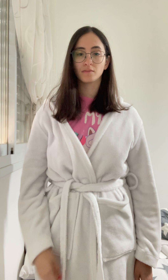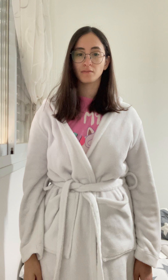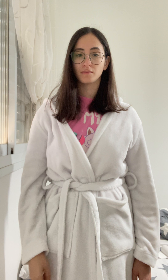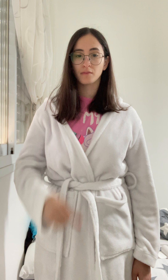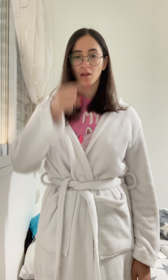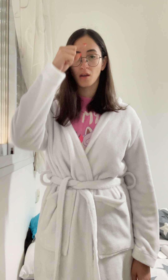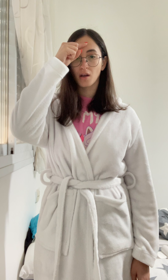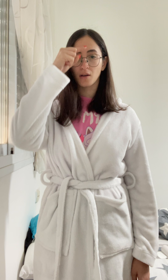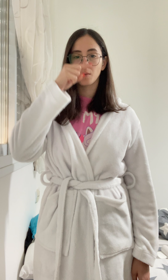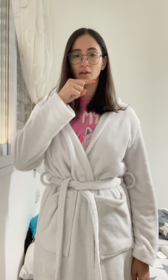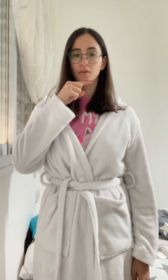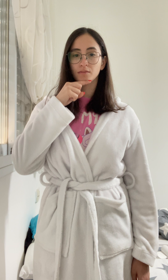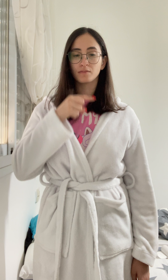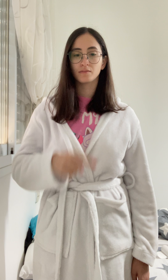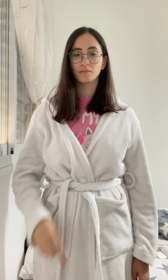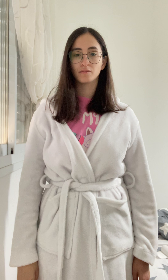אבא